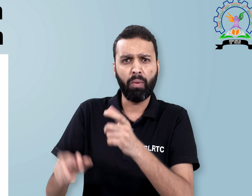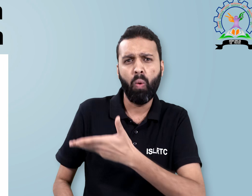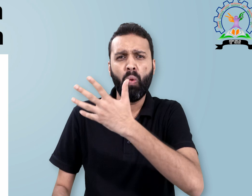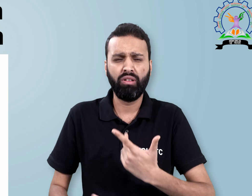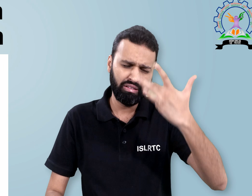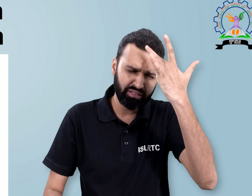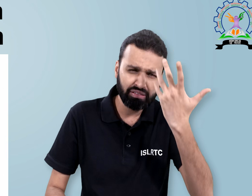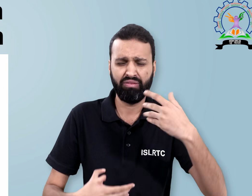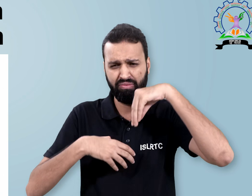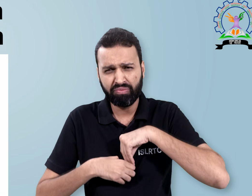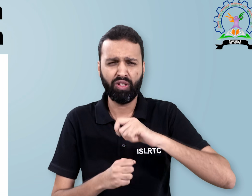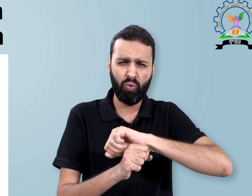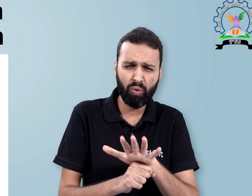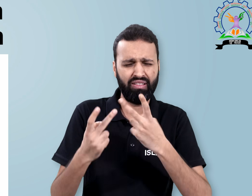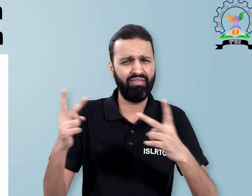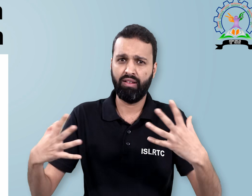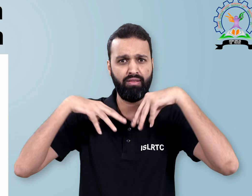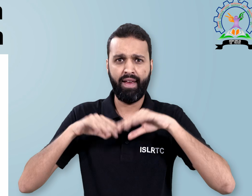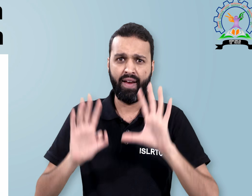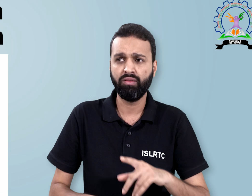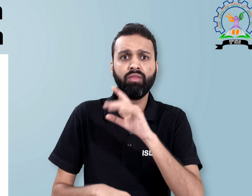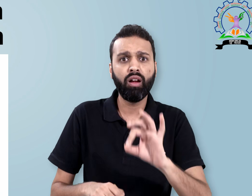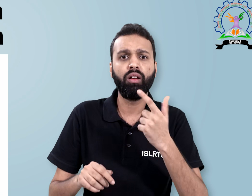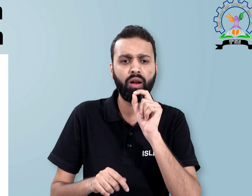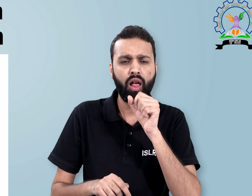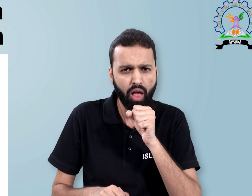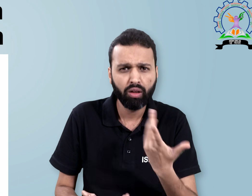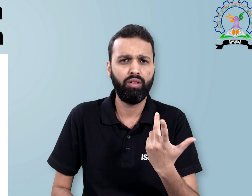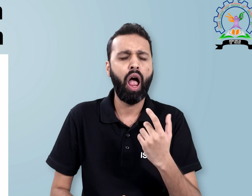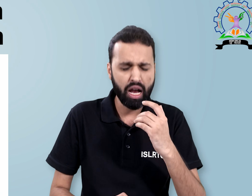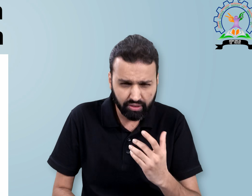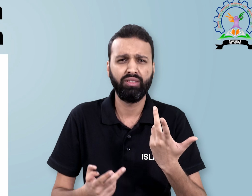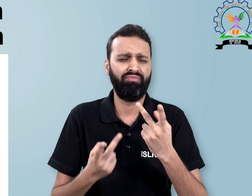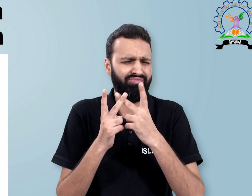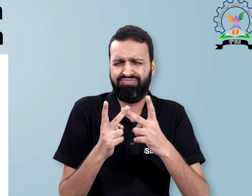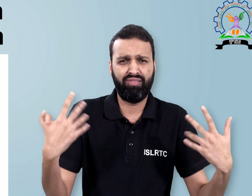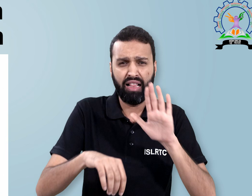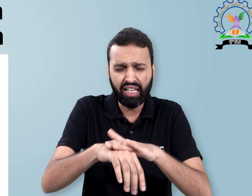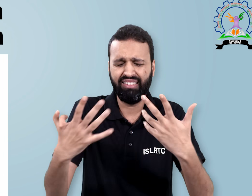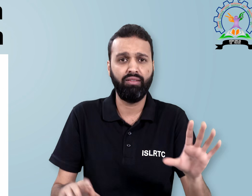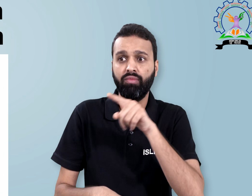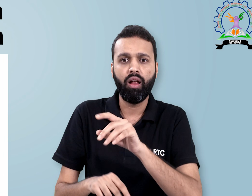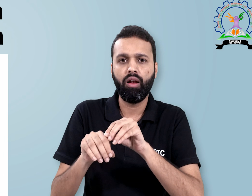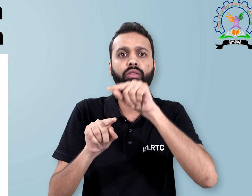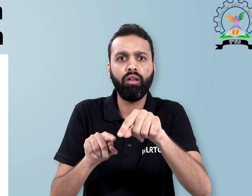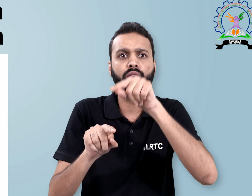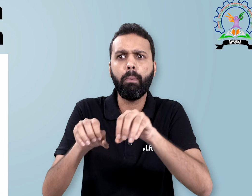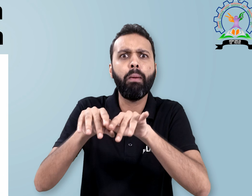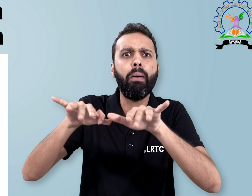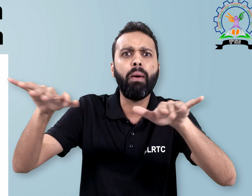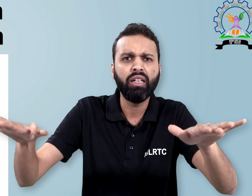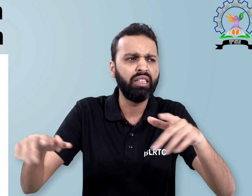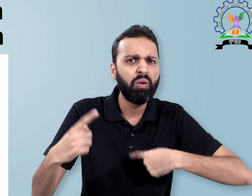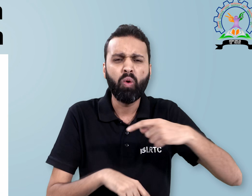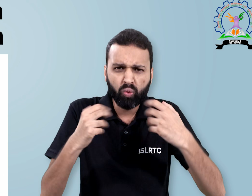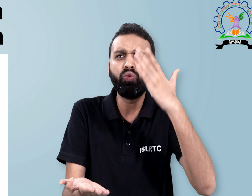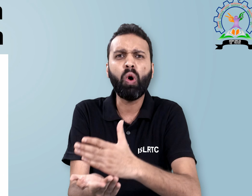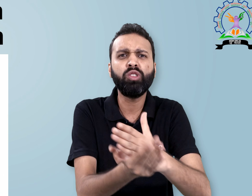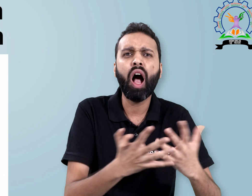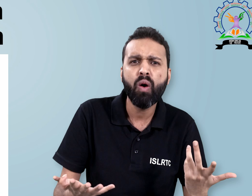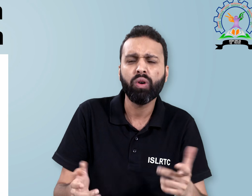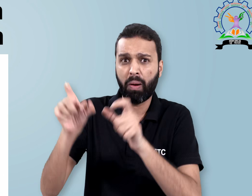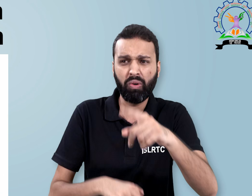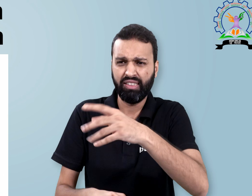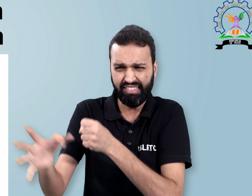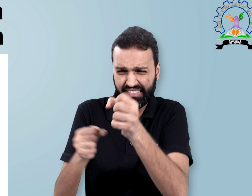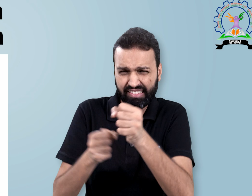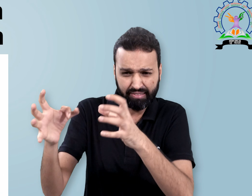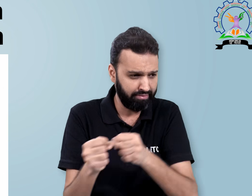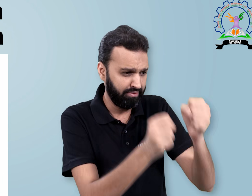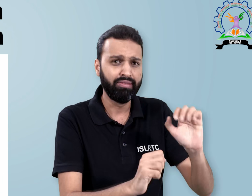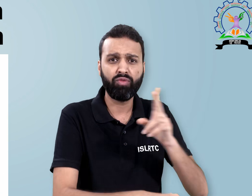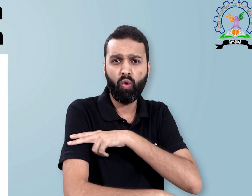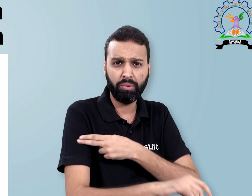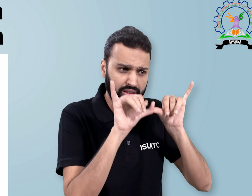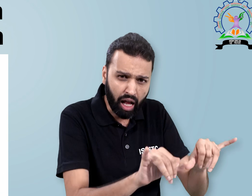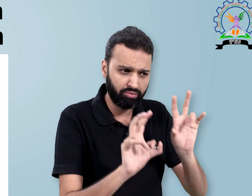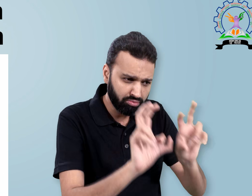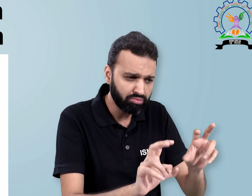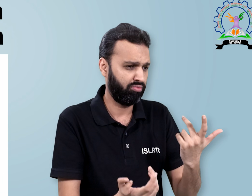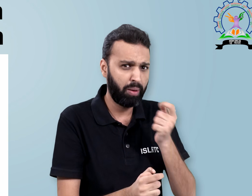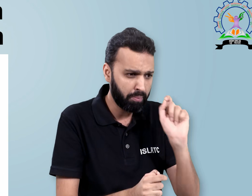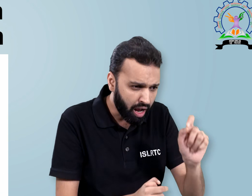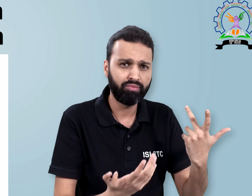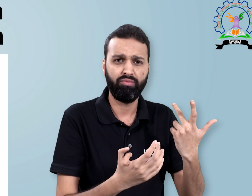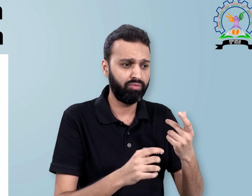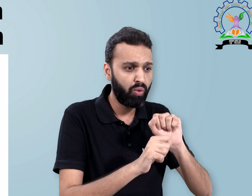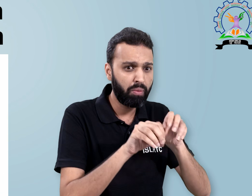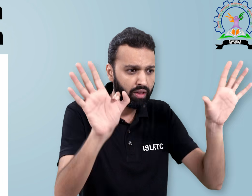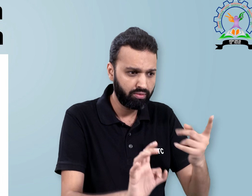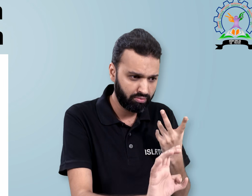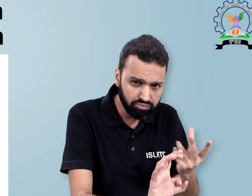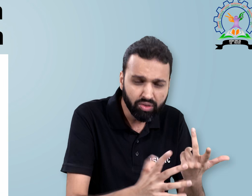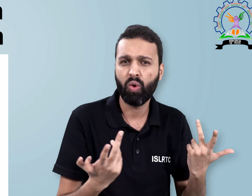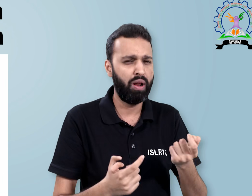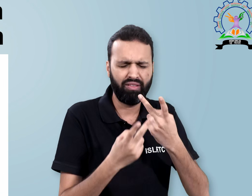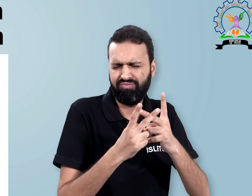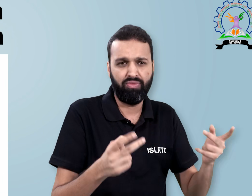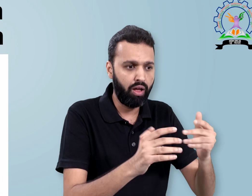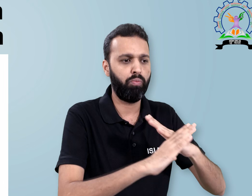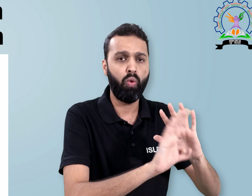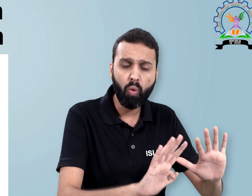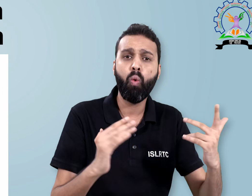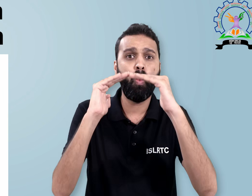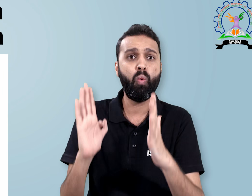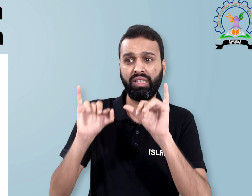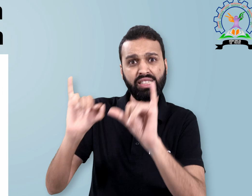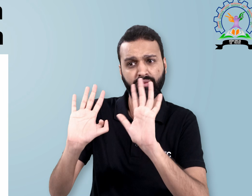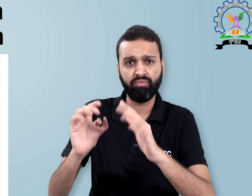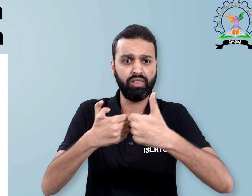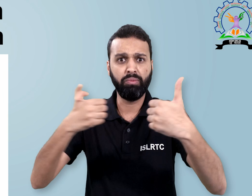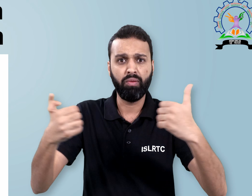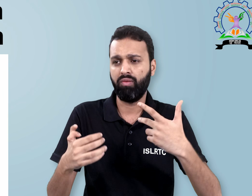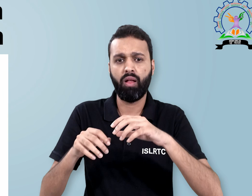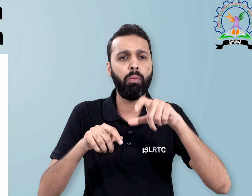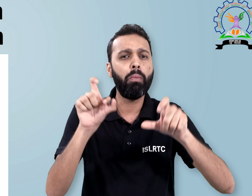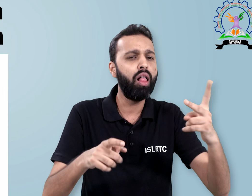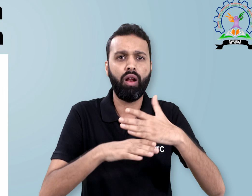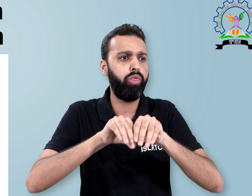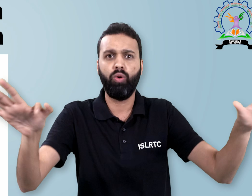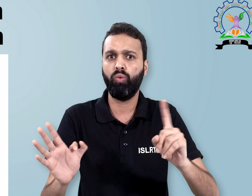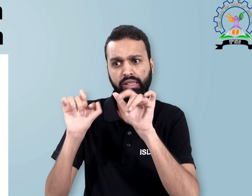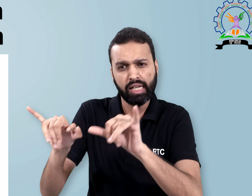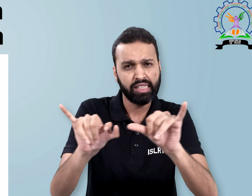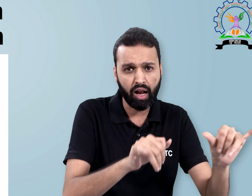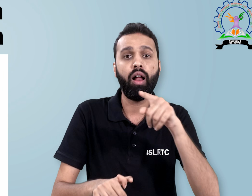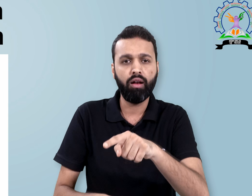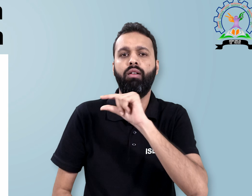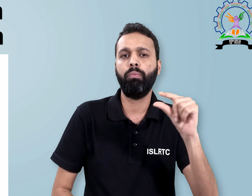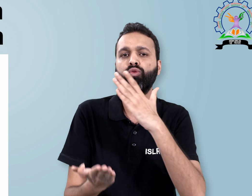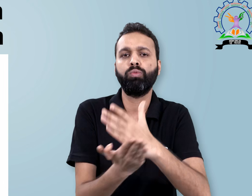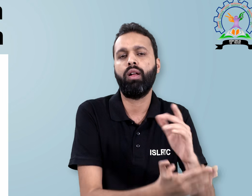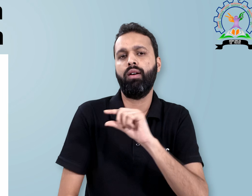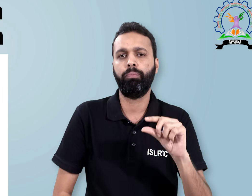Break the chain of transmission is a way to stop the spread of infectious diseases. This is done by reducing contact, quarantine, medical supervision, vaccination etc.